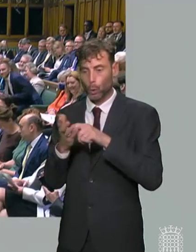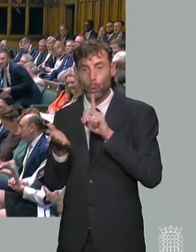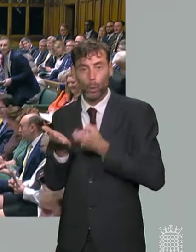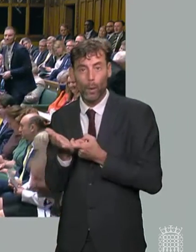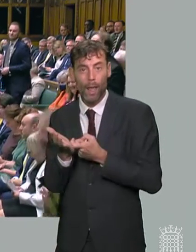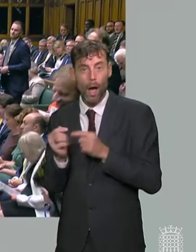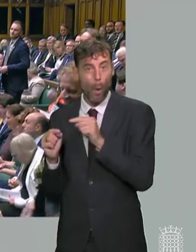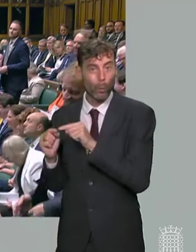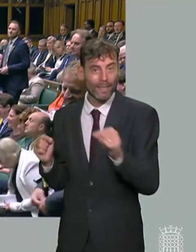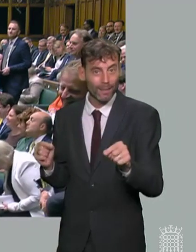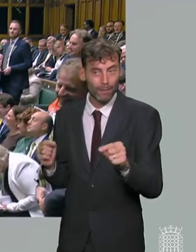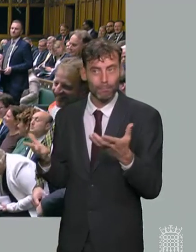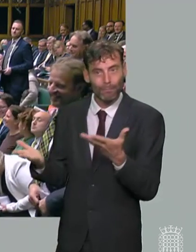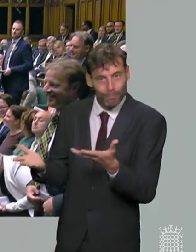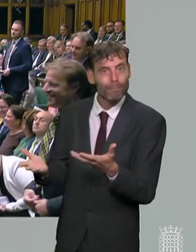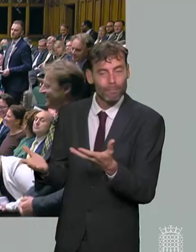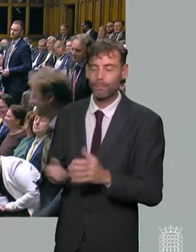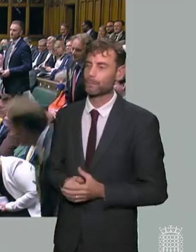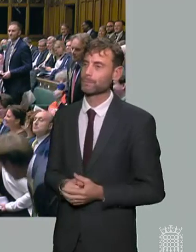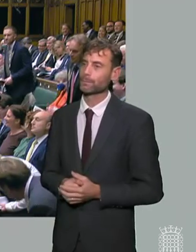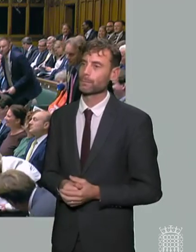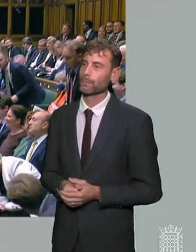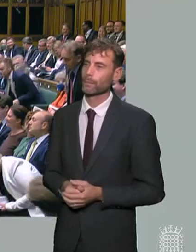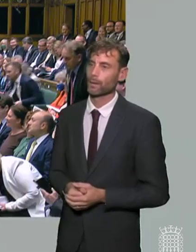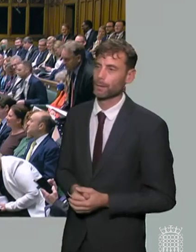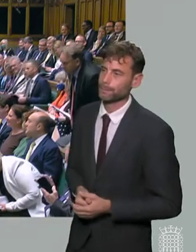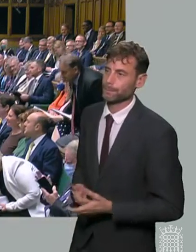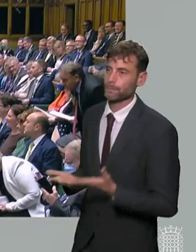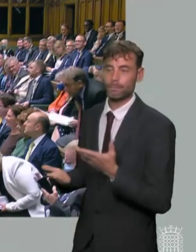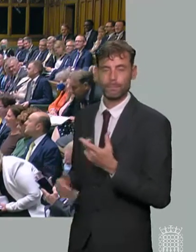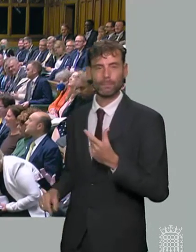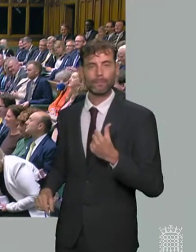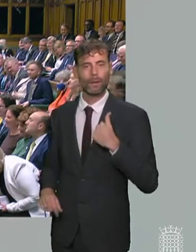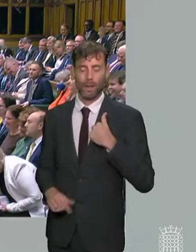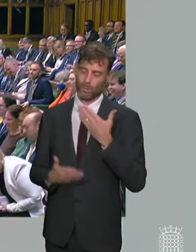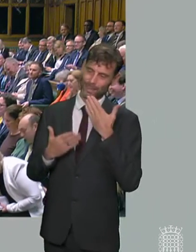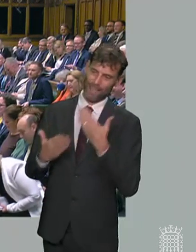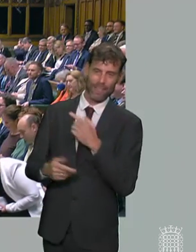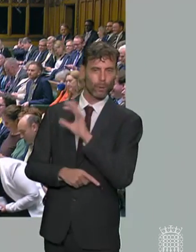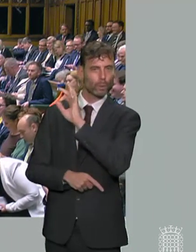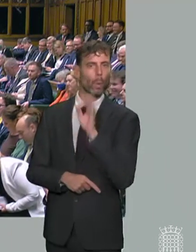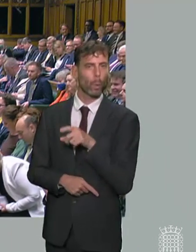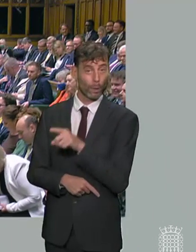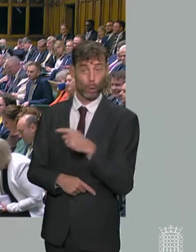I thank my honourable Friend.